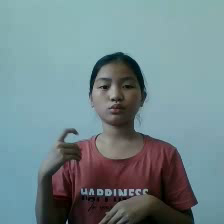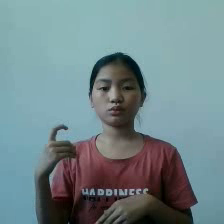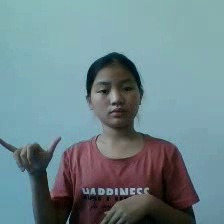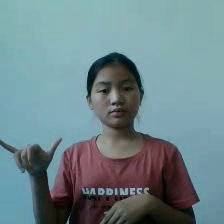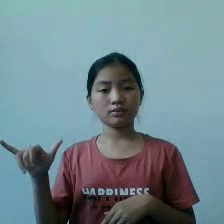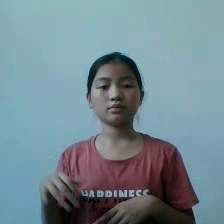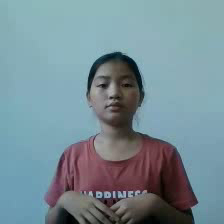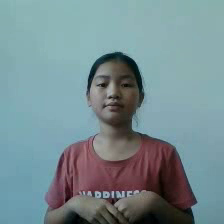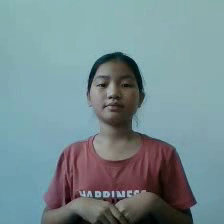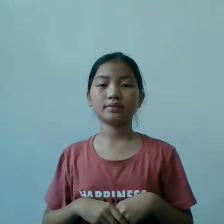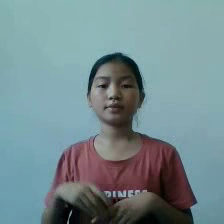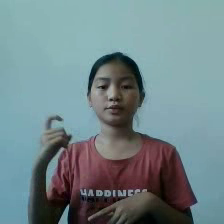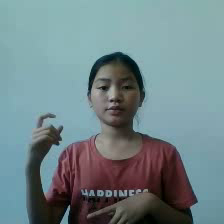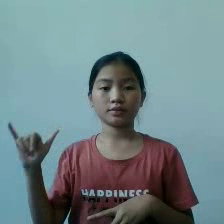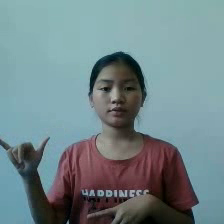Đồng ý